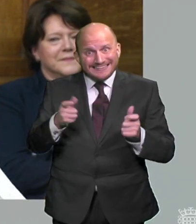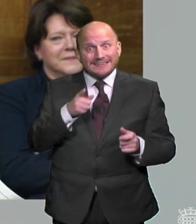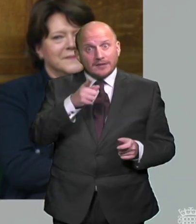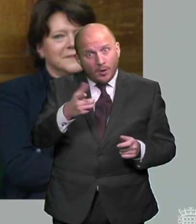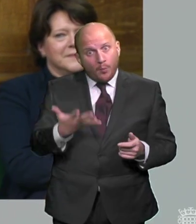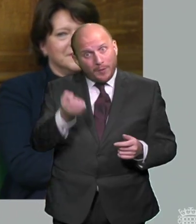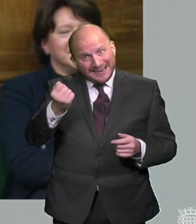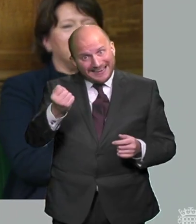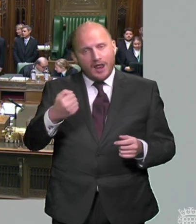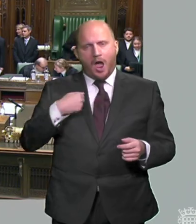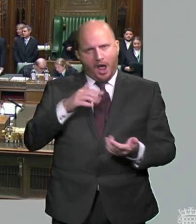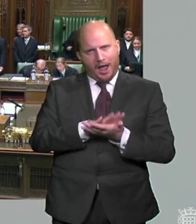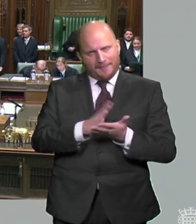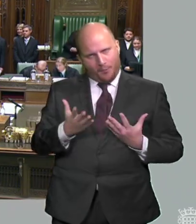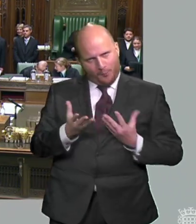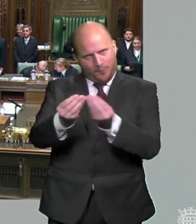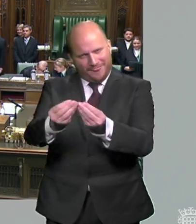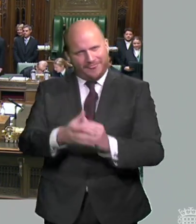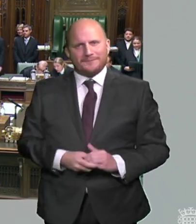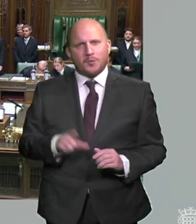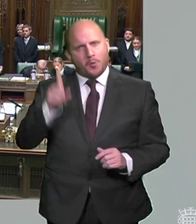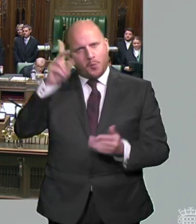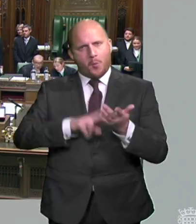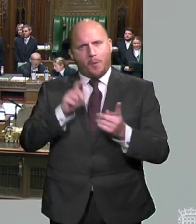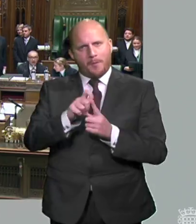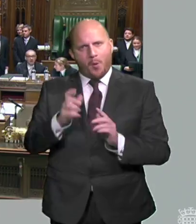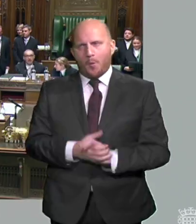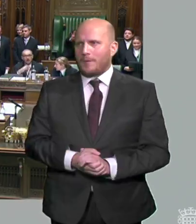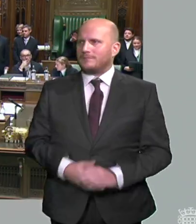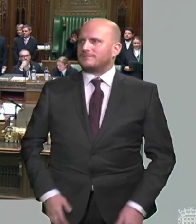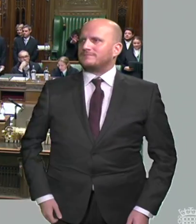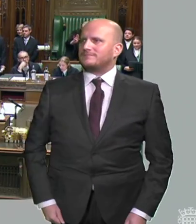She might want you to go there. Be careful!